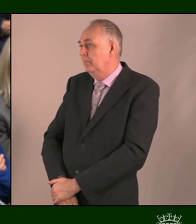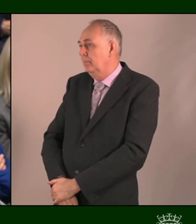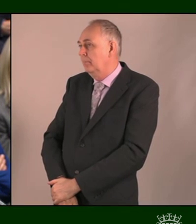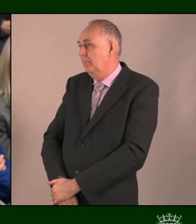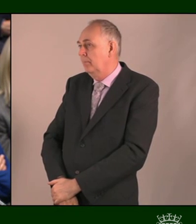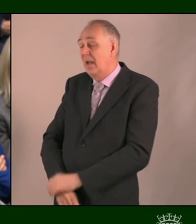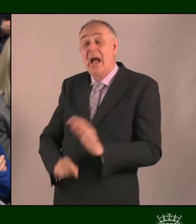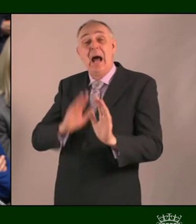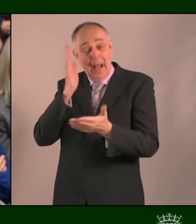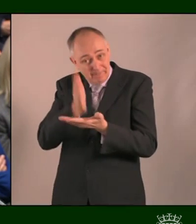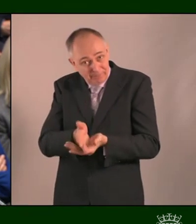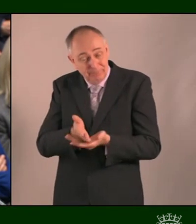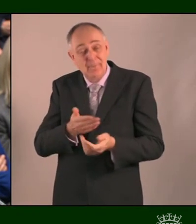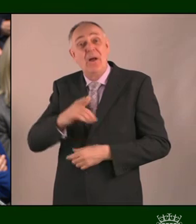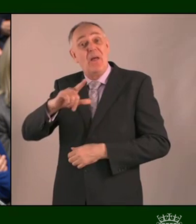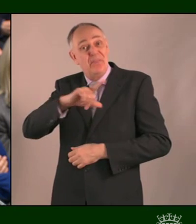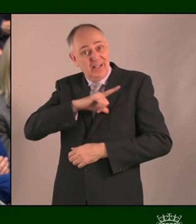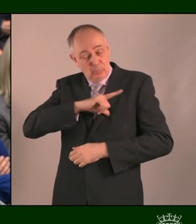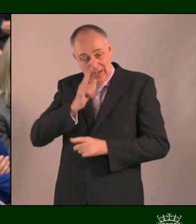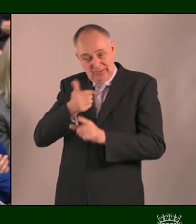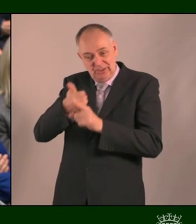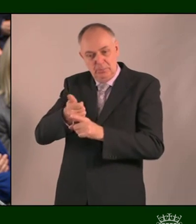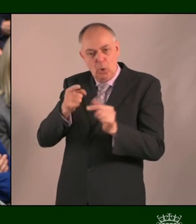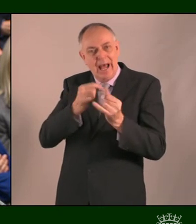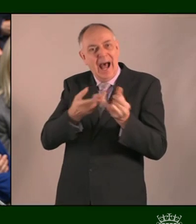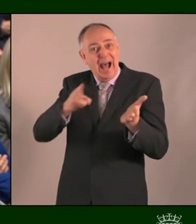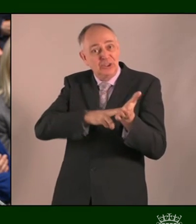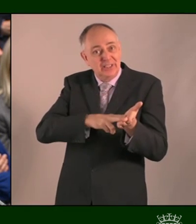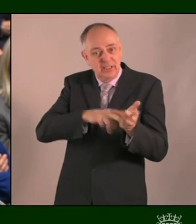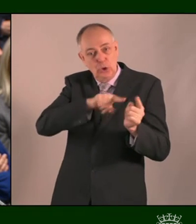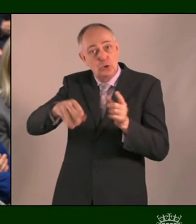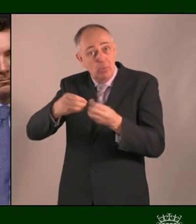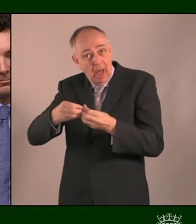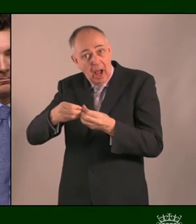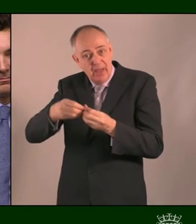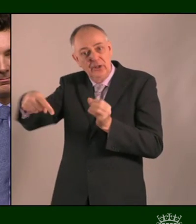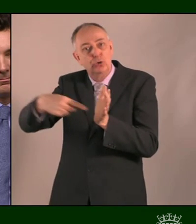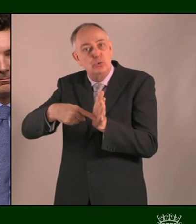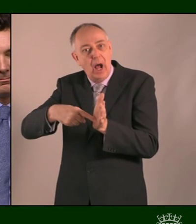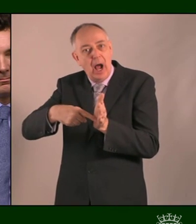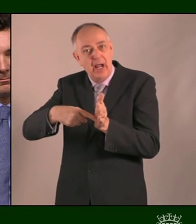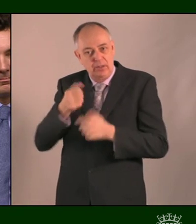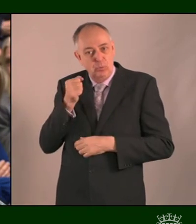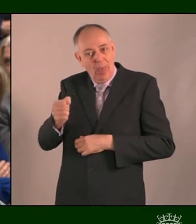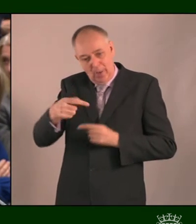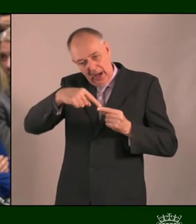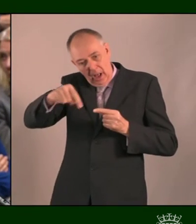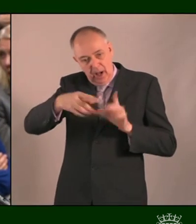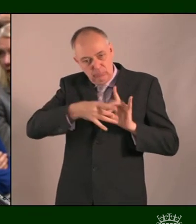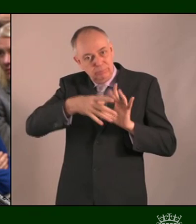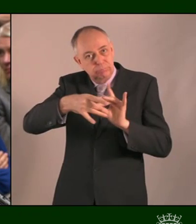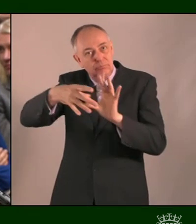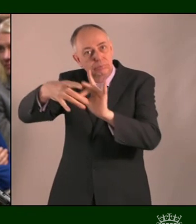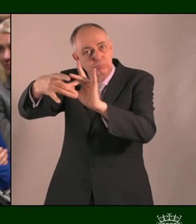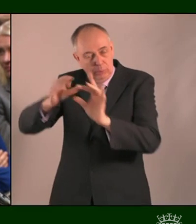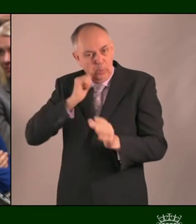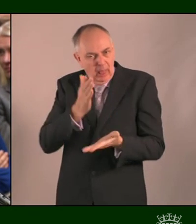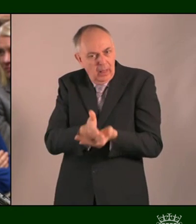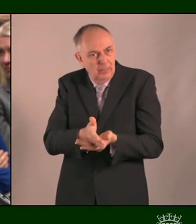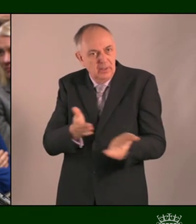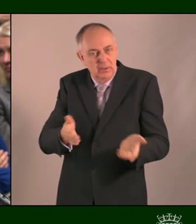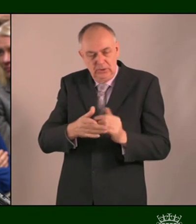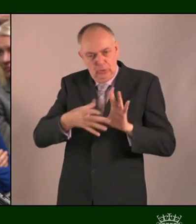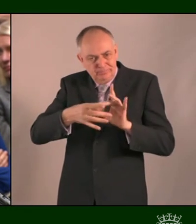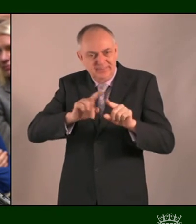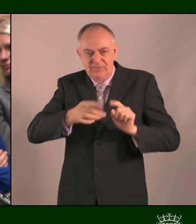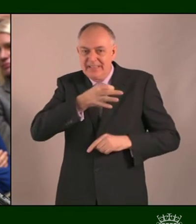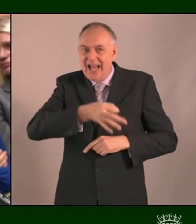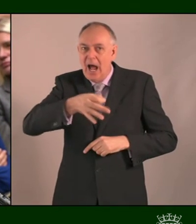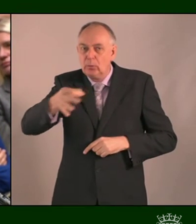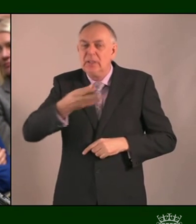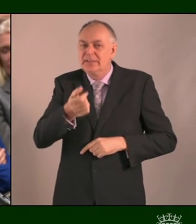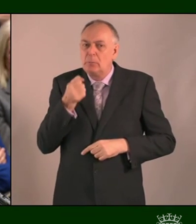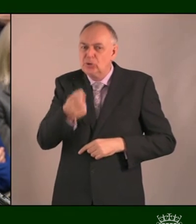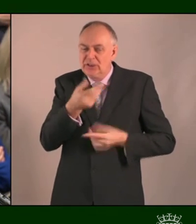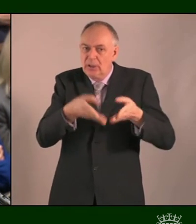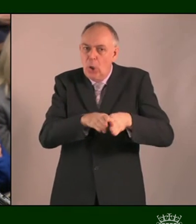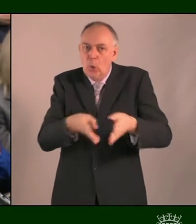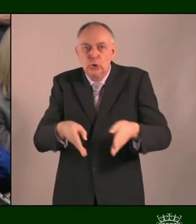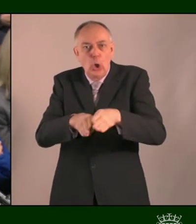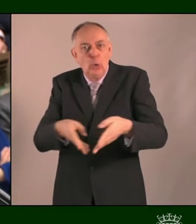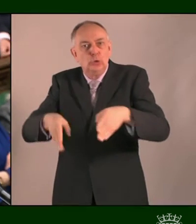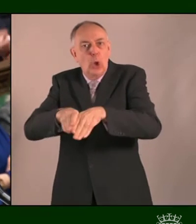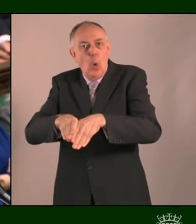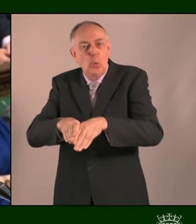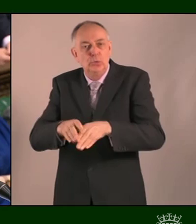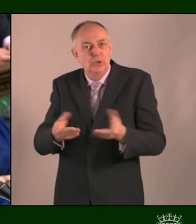That is why we are supporting the Ashington to Blyth to Tyne rail line—the start of our £500 million investment in connecting towns whose stations were closed during the Beeching cuts.